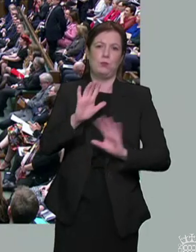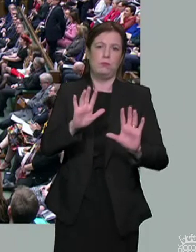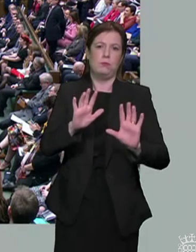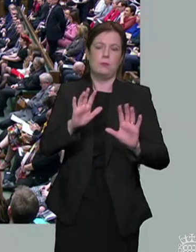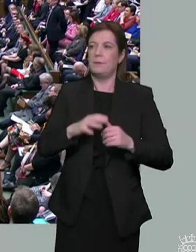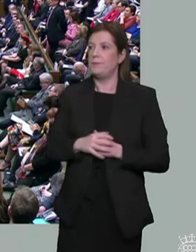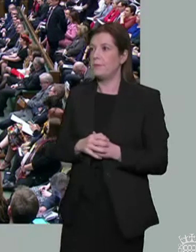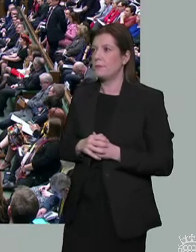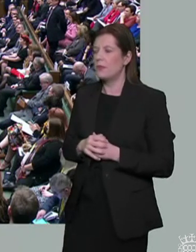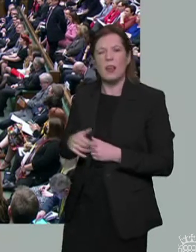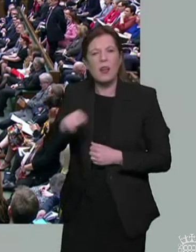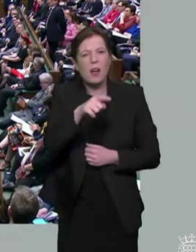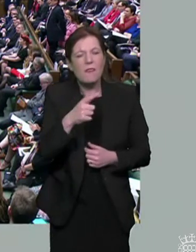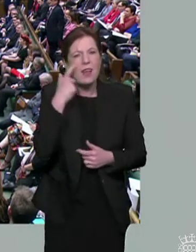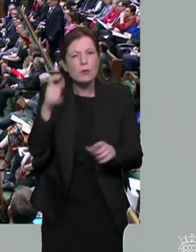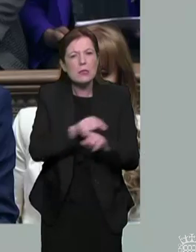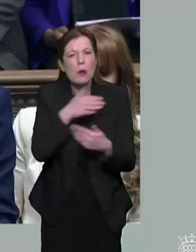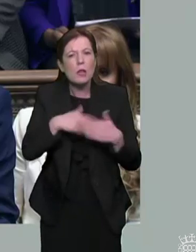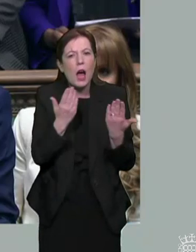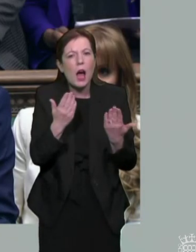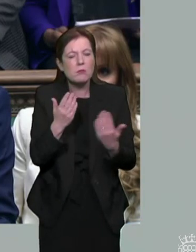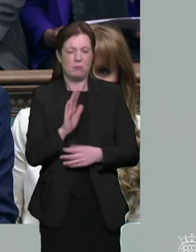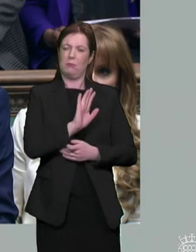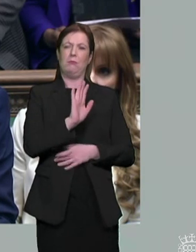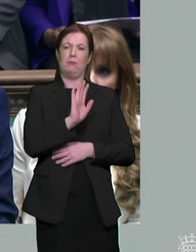I think the Prime Minister just said that he knew about it on the day.